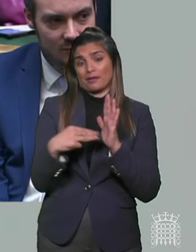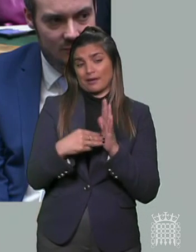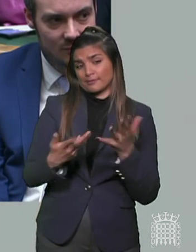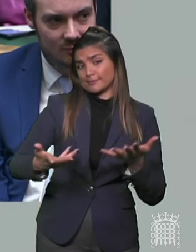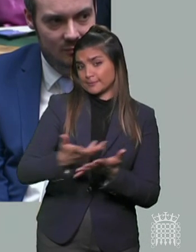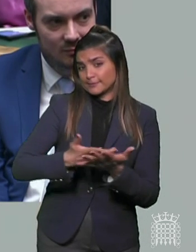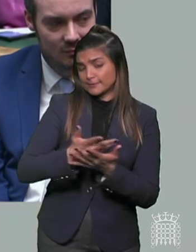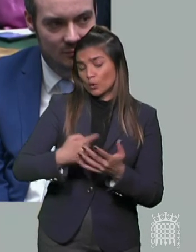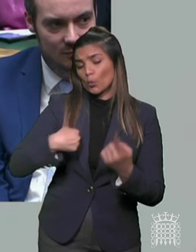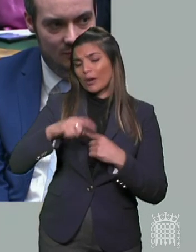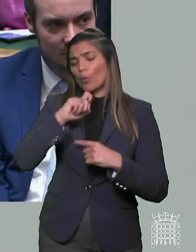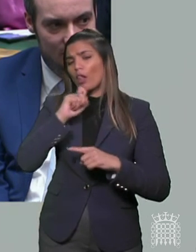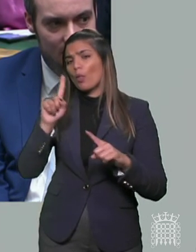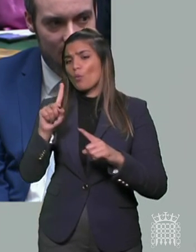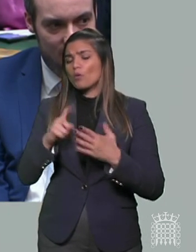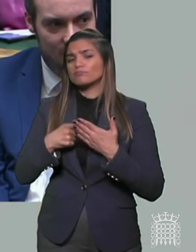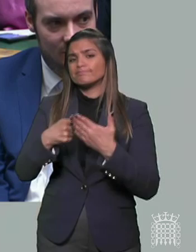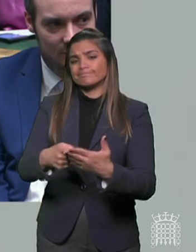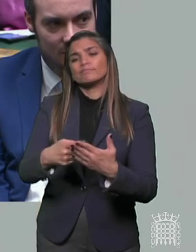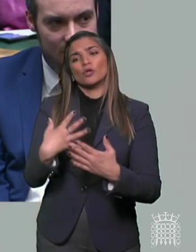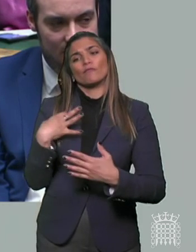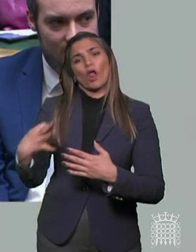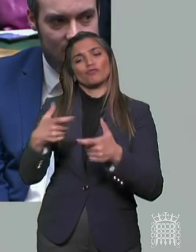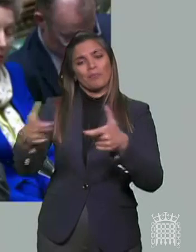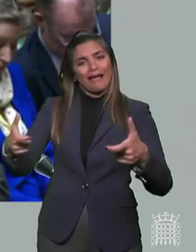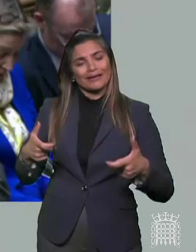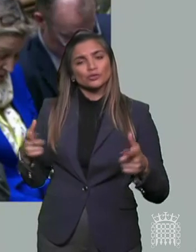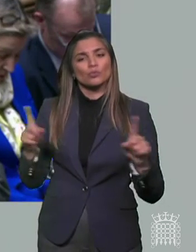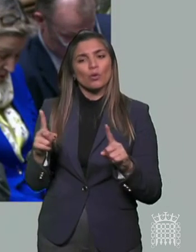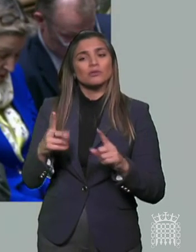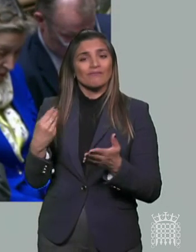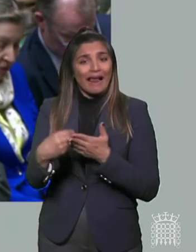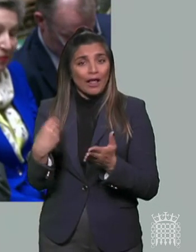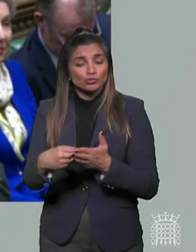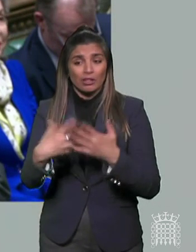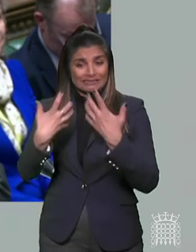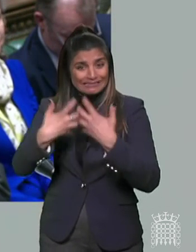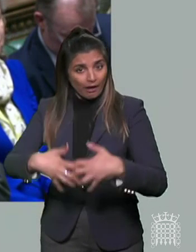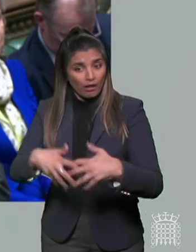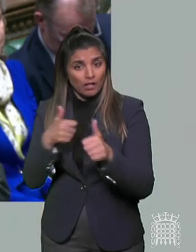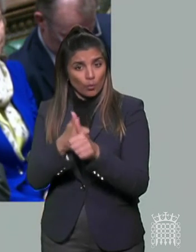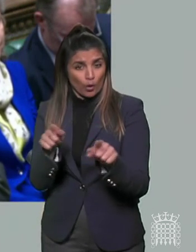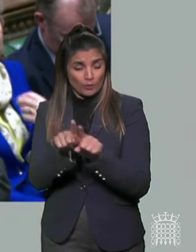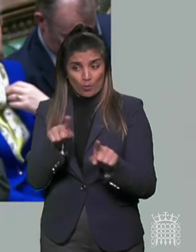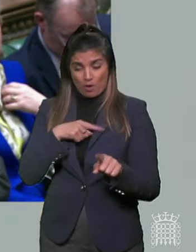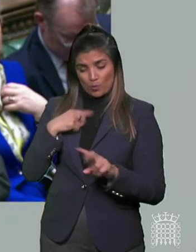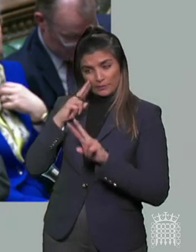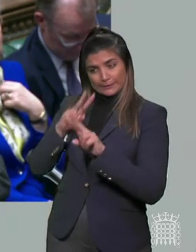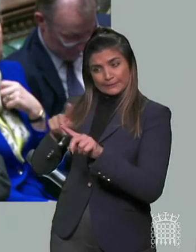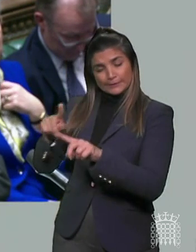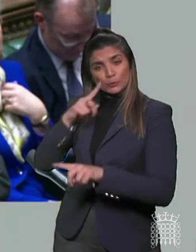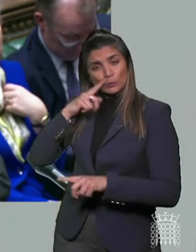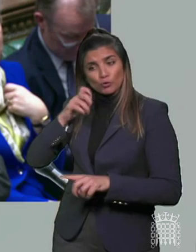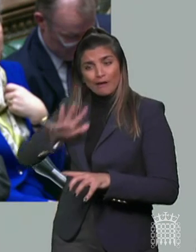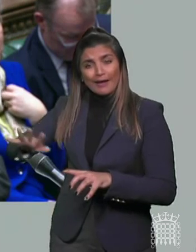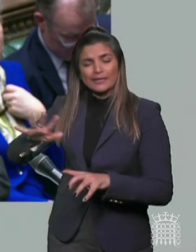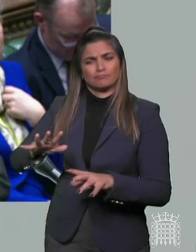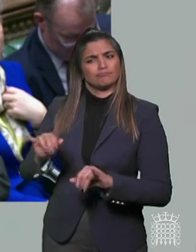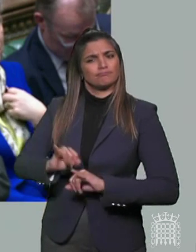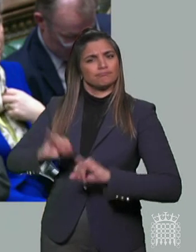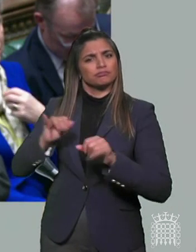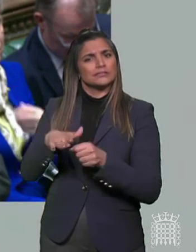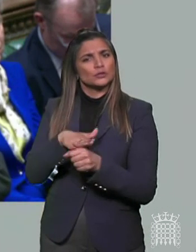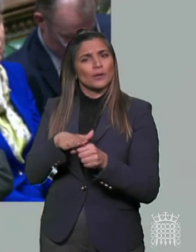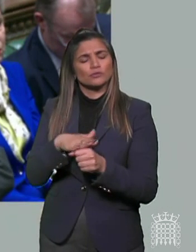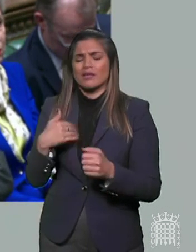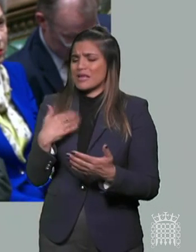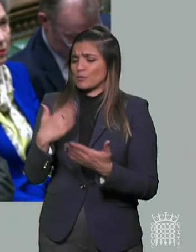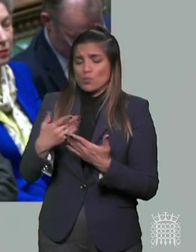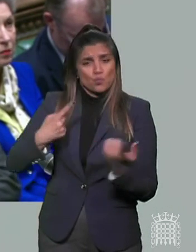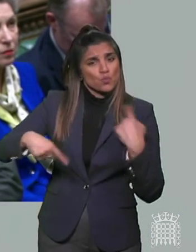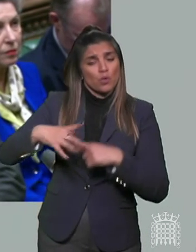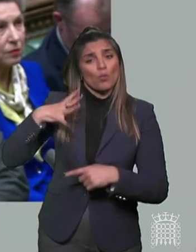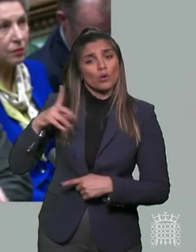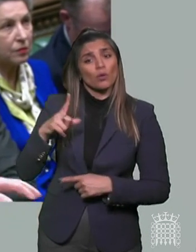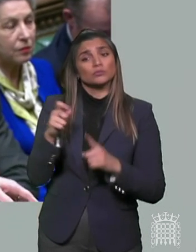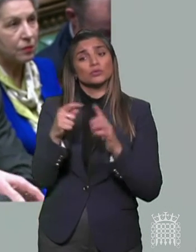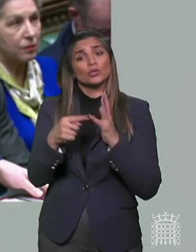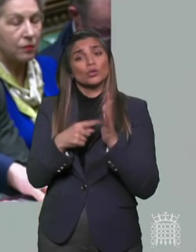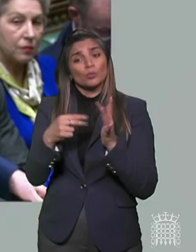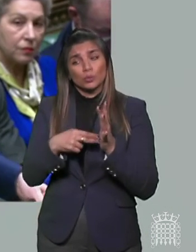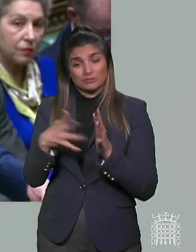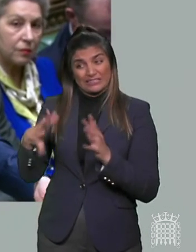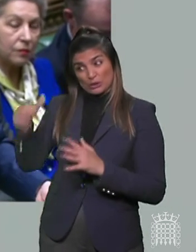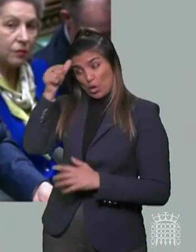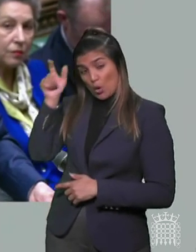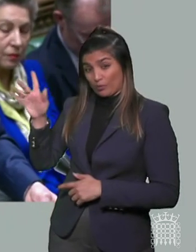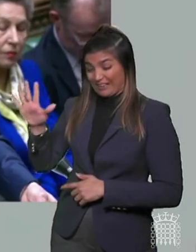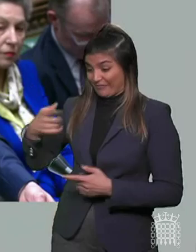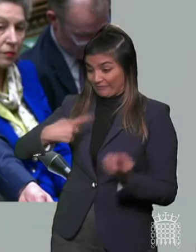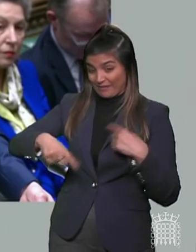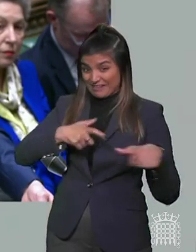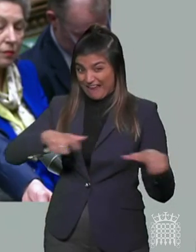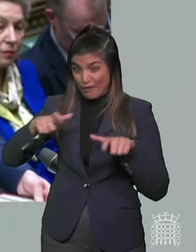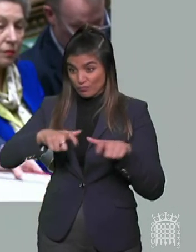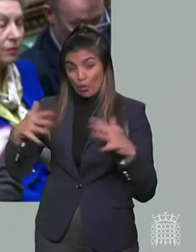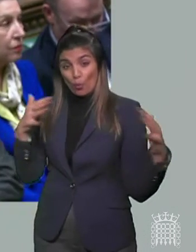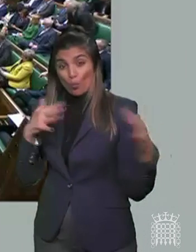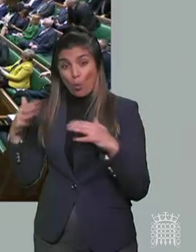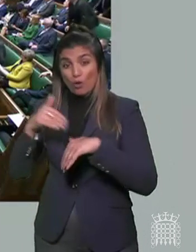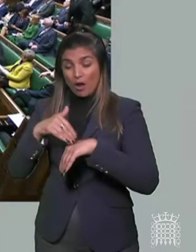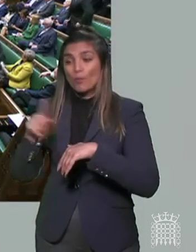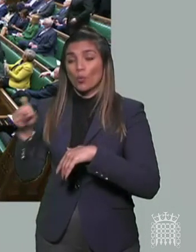We will be coming forward with a voluntary package of financial and technical support because now, as it looks at the situation in Ukraine, we want—and I think the whole House would want—Putin and his commanders to know that if they continue with war crimes in Ukraine, they will end up not just in the dock of a court, but behind bars.